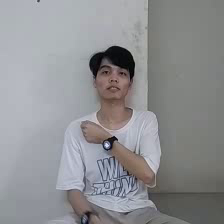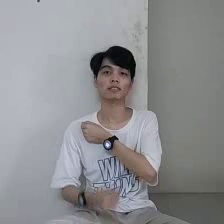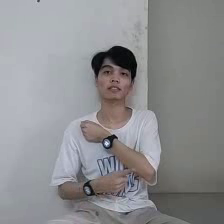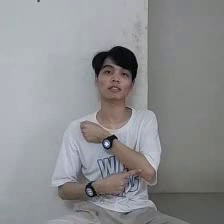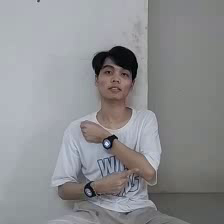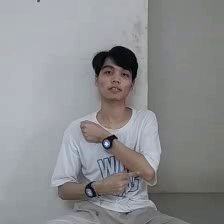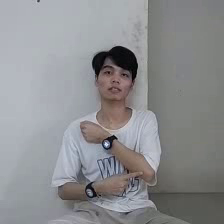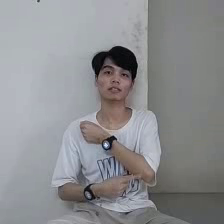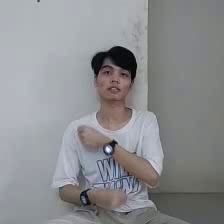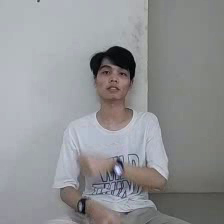Cám dỗ